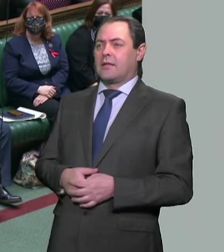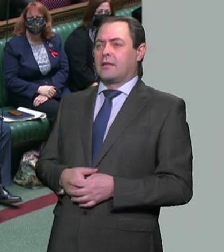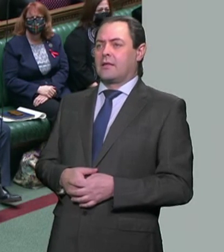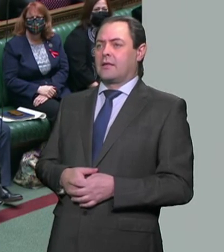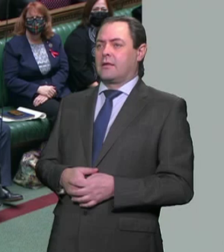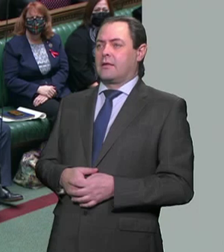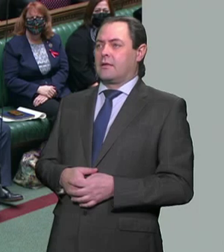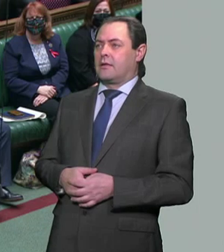I did.